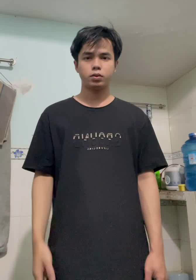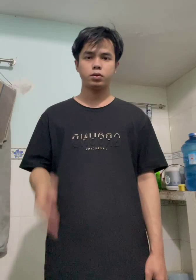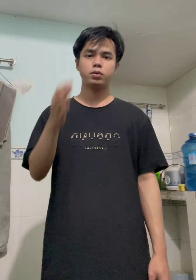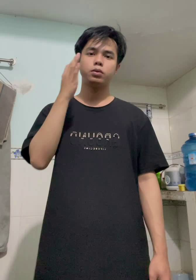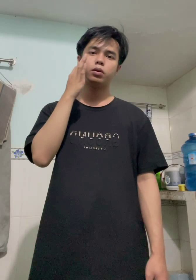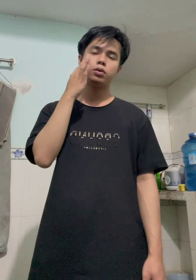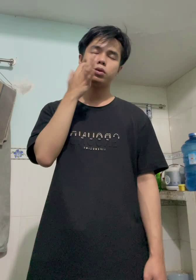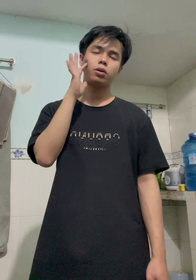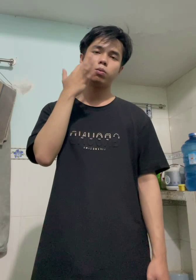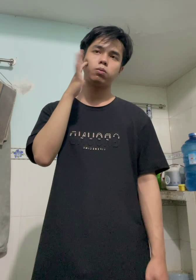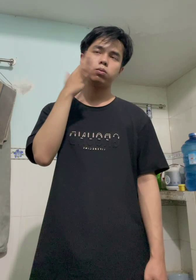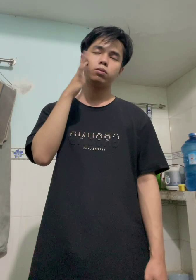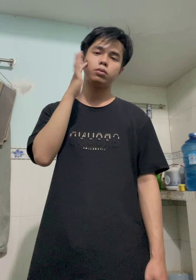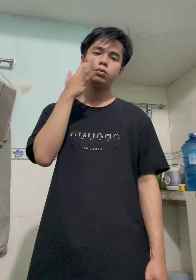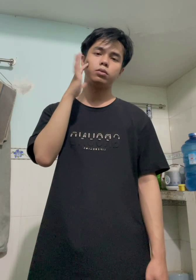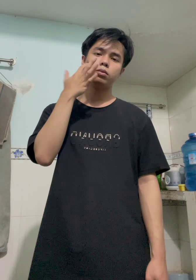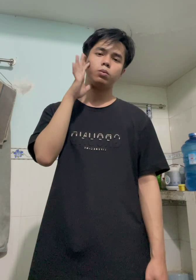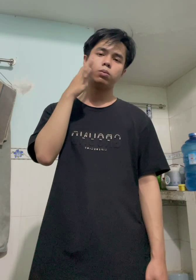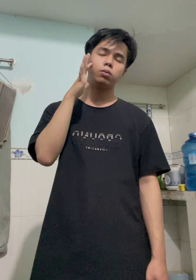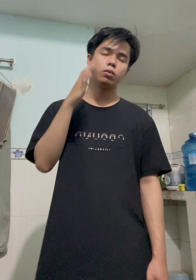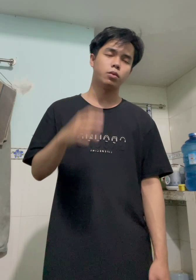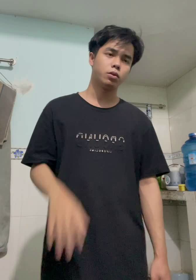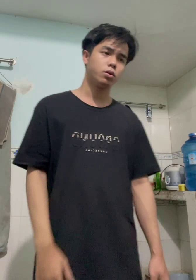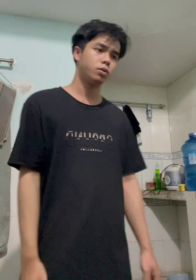kinh tom